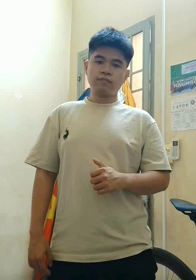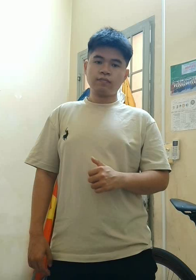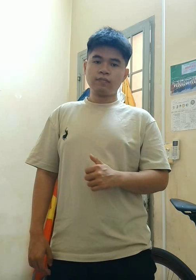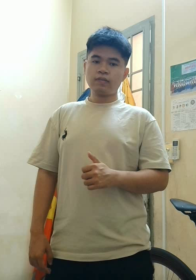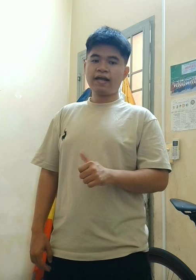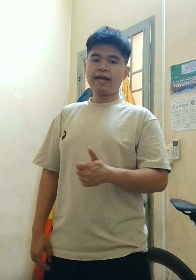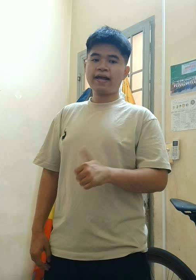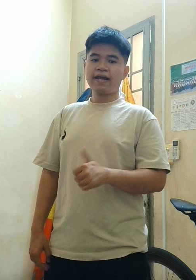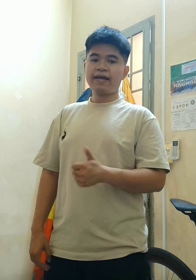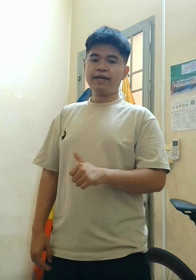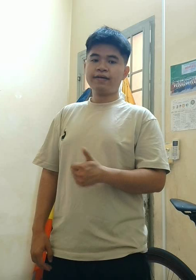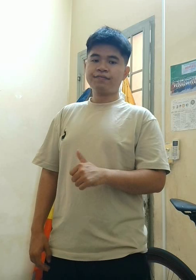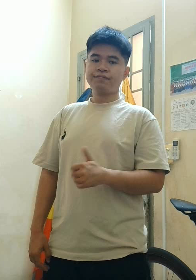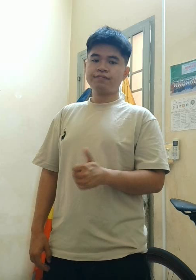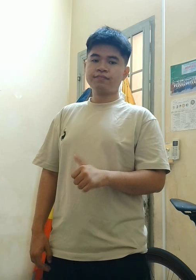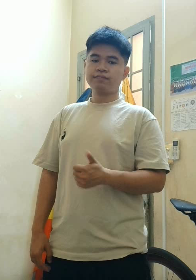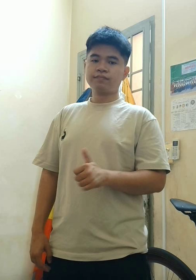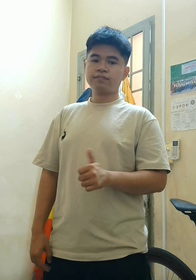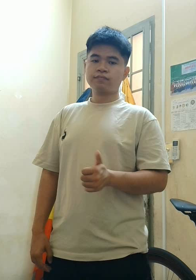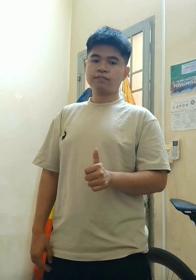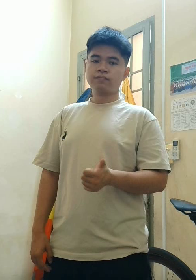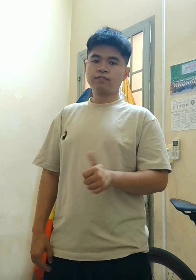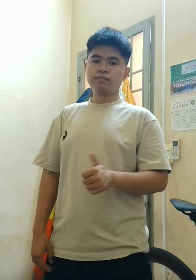ai